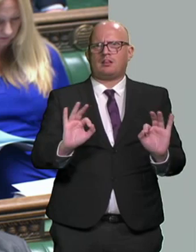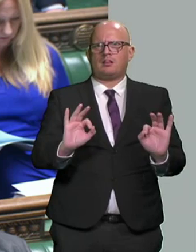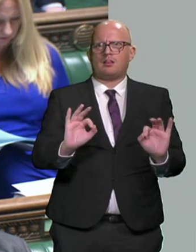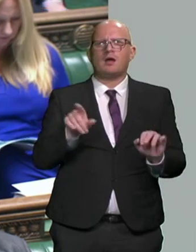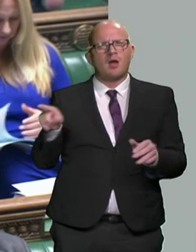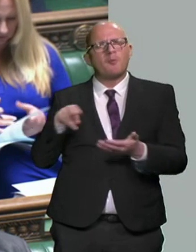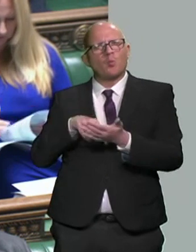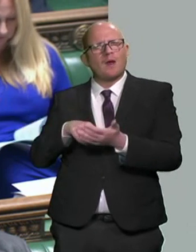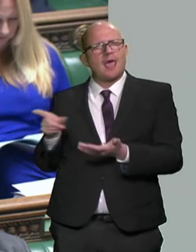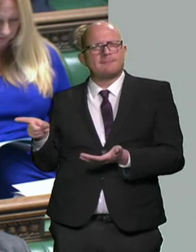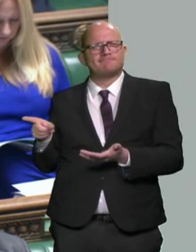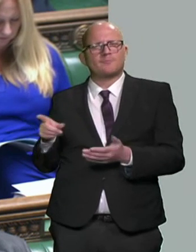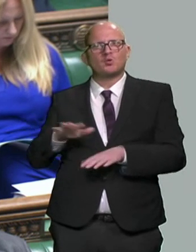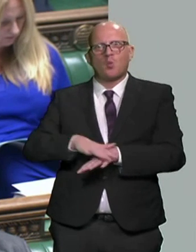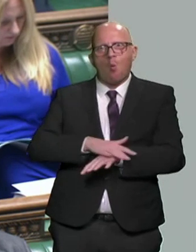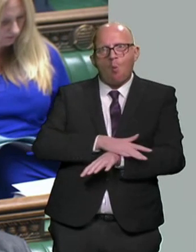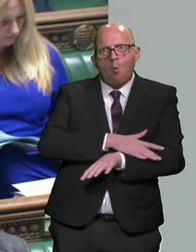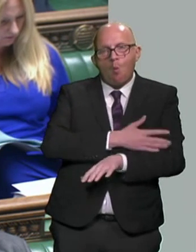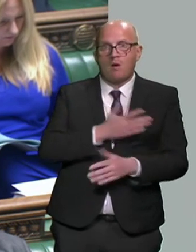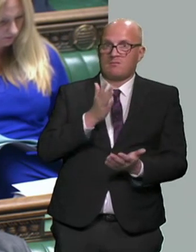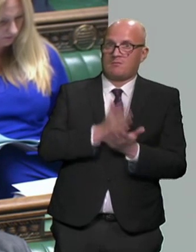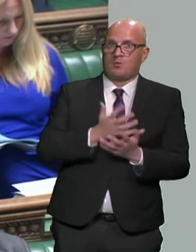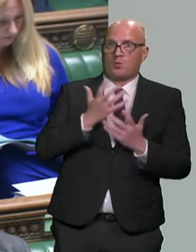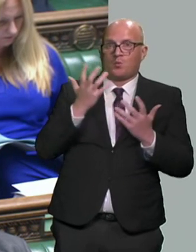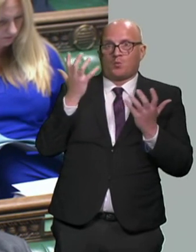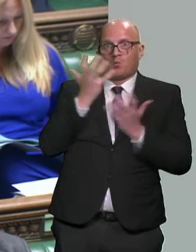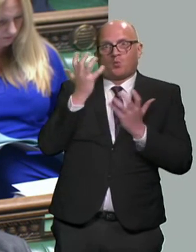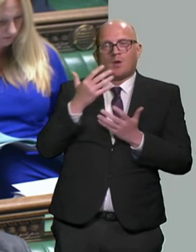to reducing people’s bills. It is slow and eye-wateringly expensive.